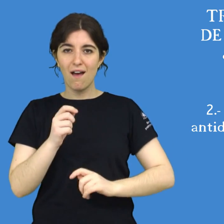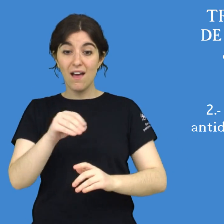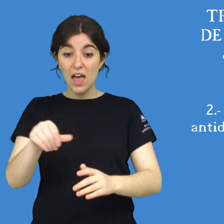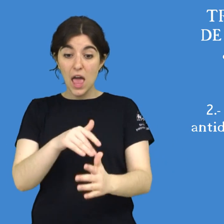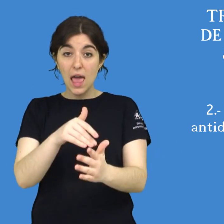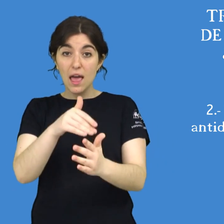azúcar